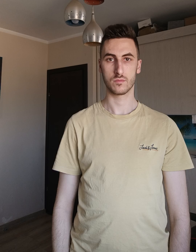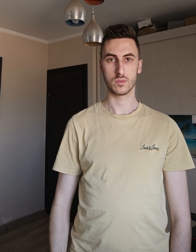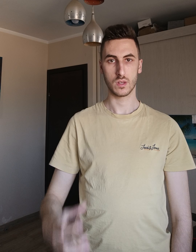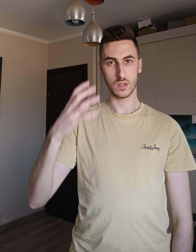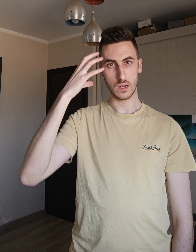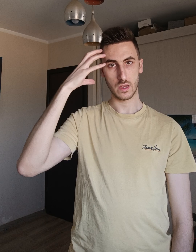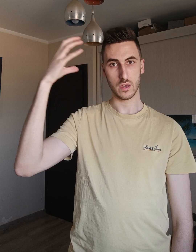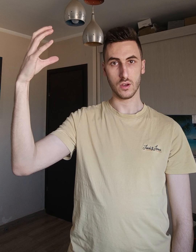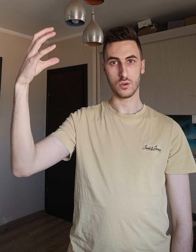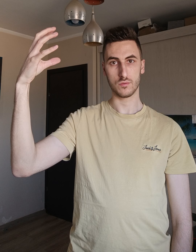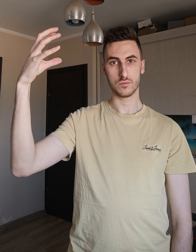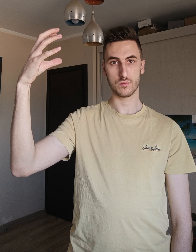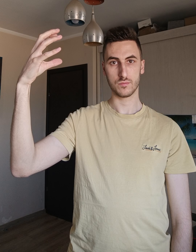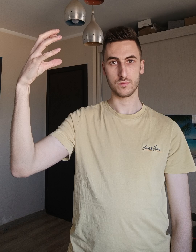לאהוב